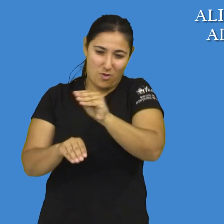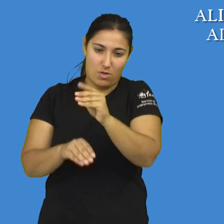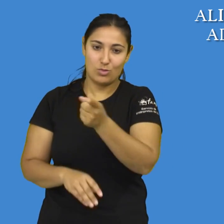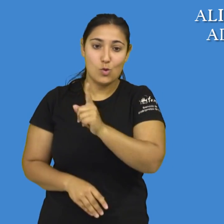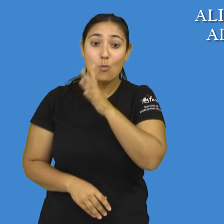no